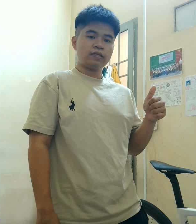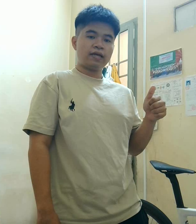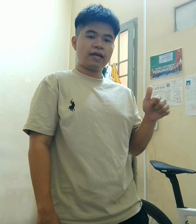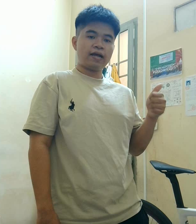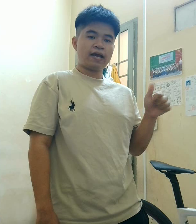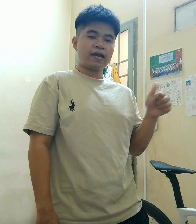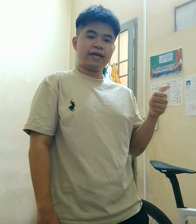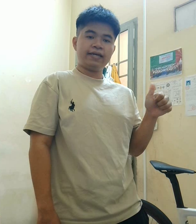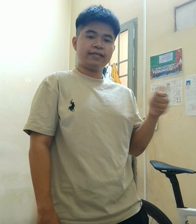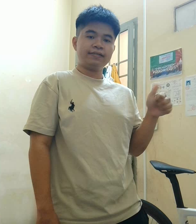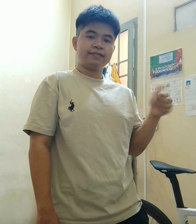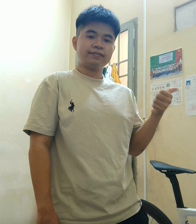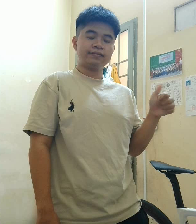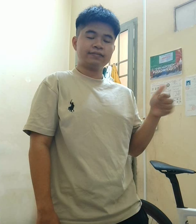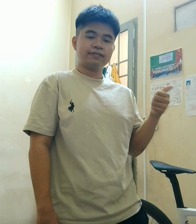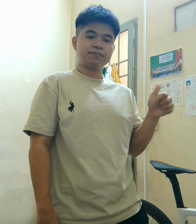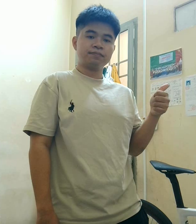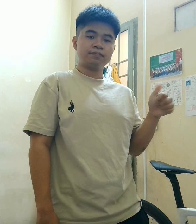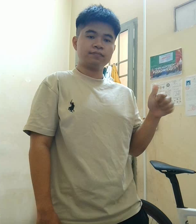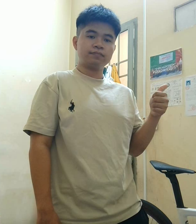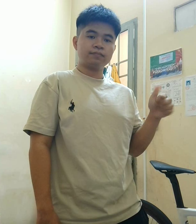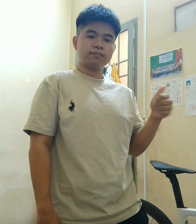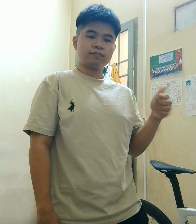ai